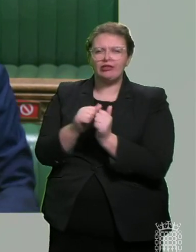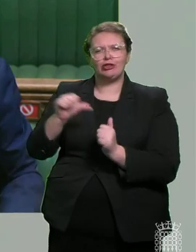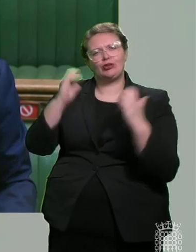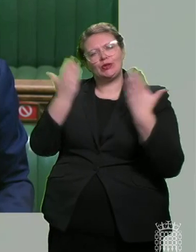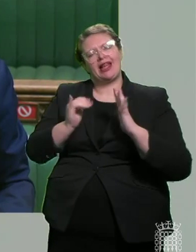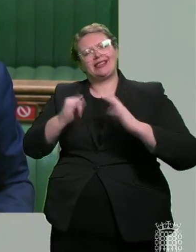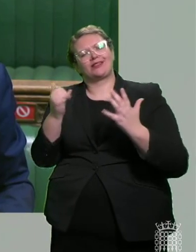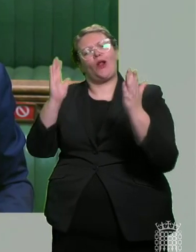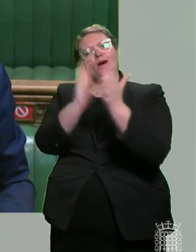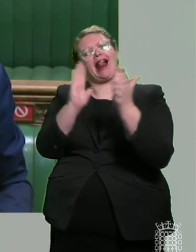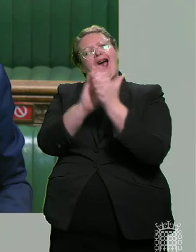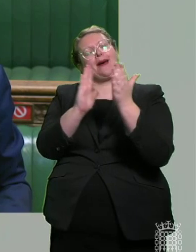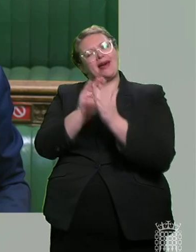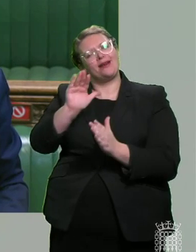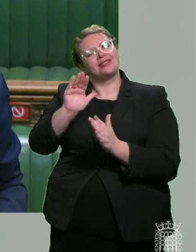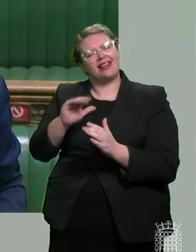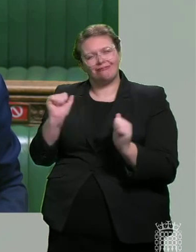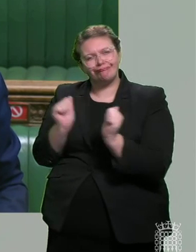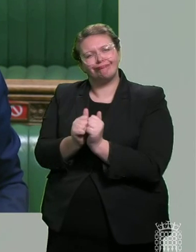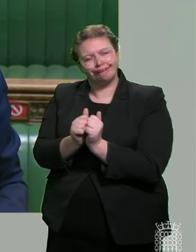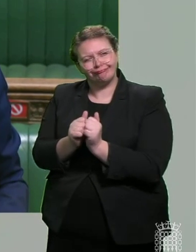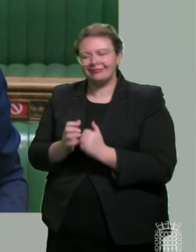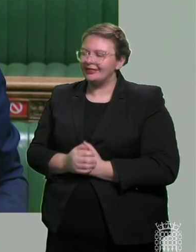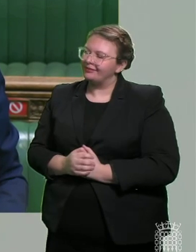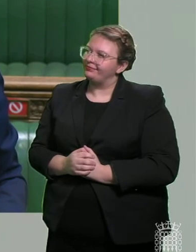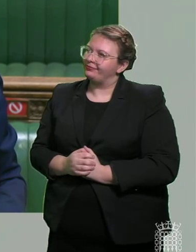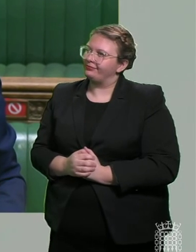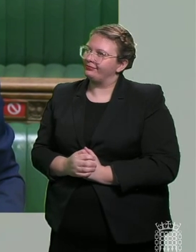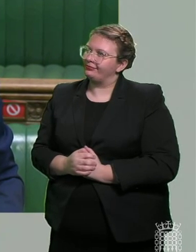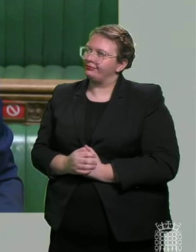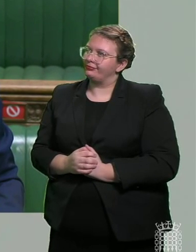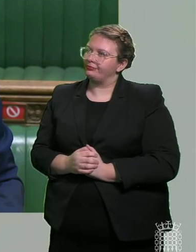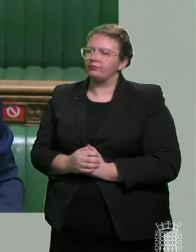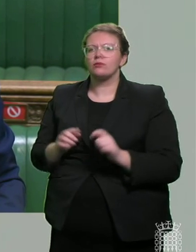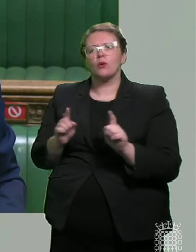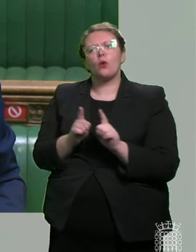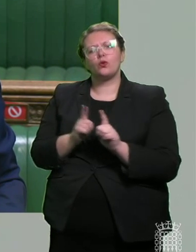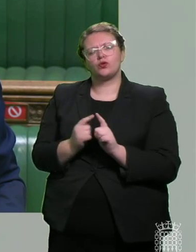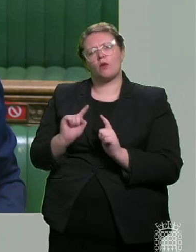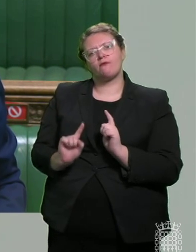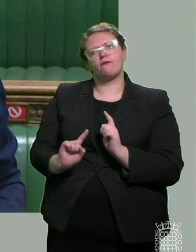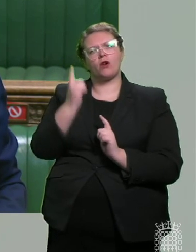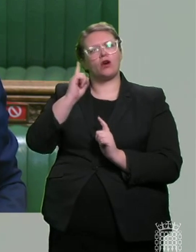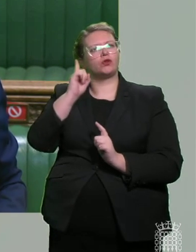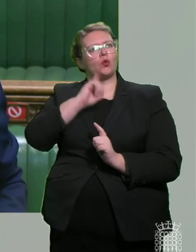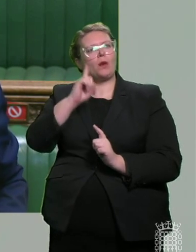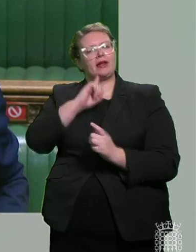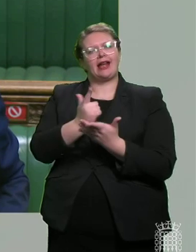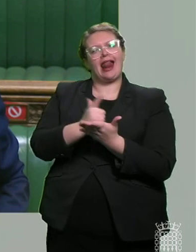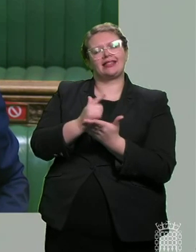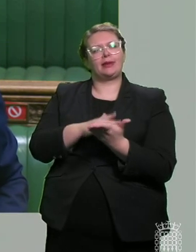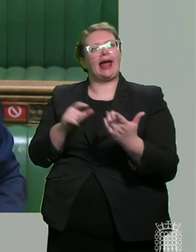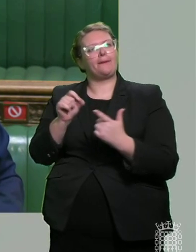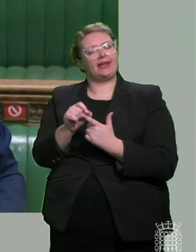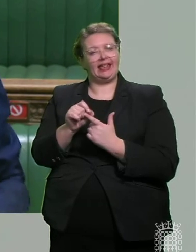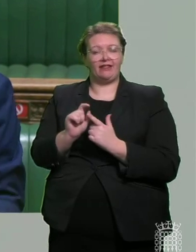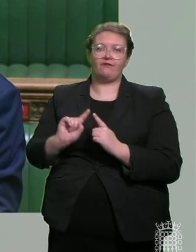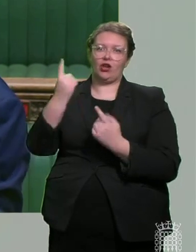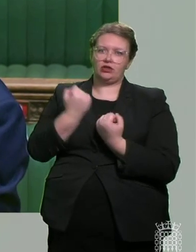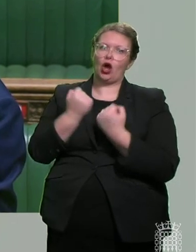Our thoughts are also with the family of Maureen Colquhoun, the first openly lesbian MP and a great champion of women’s rights.